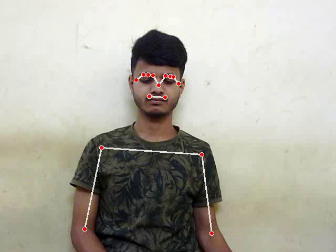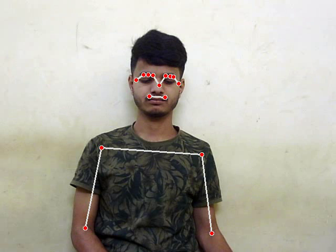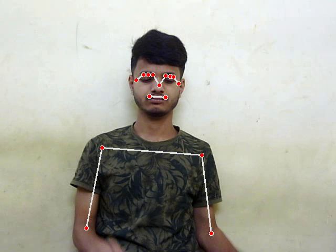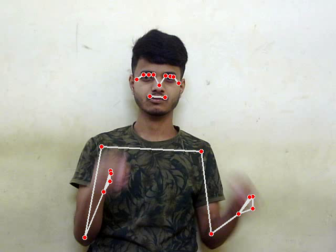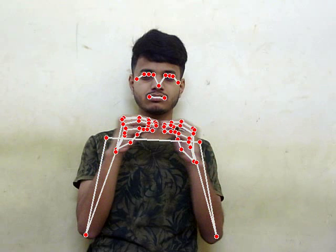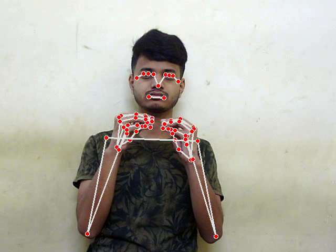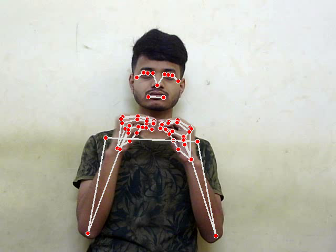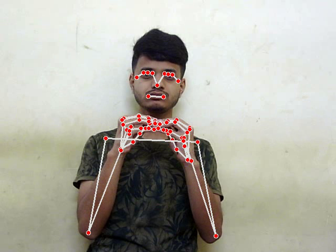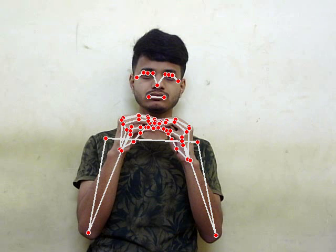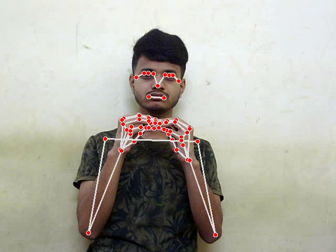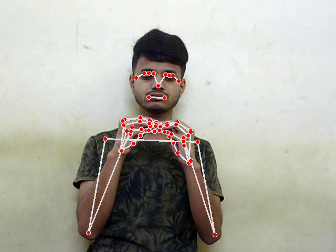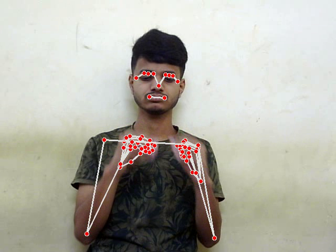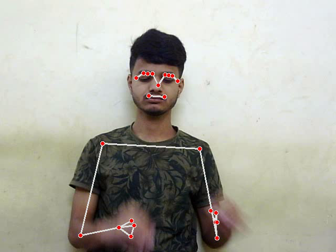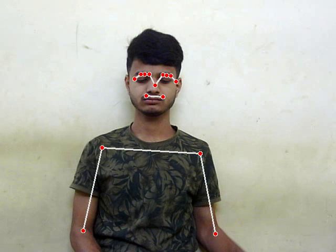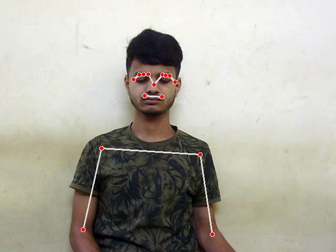more